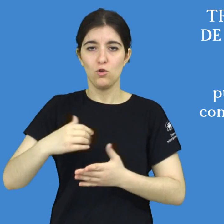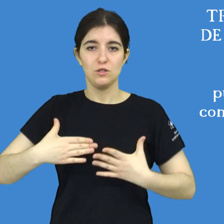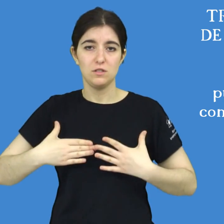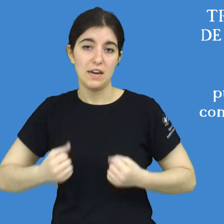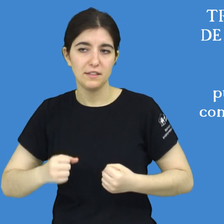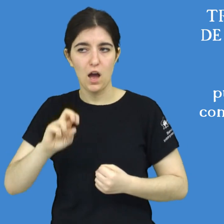sano